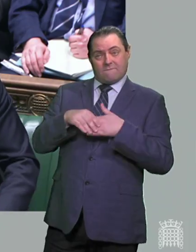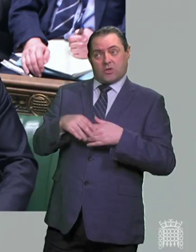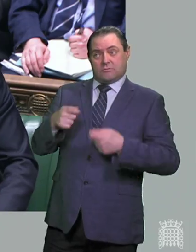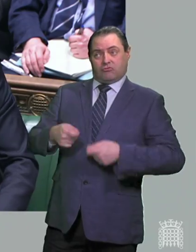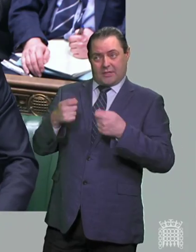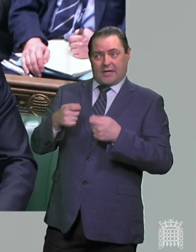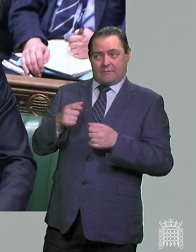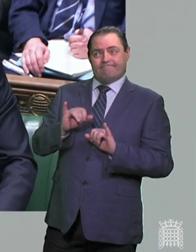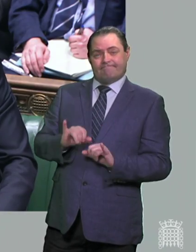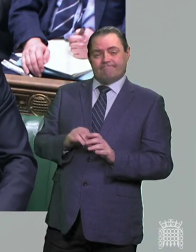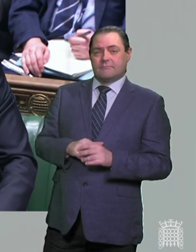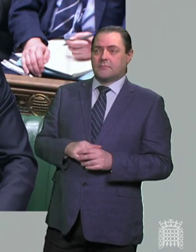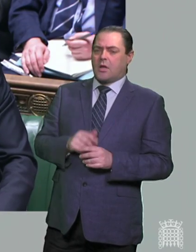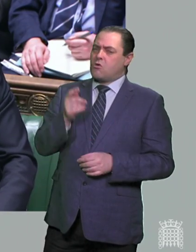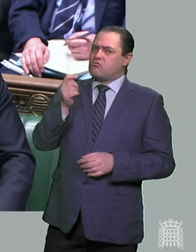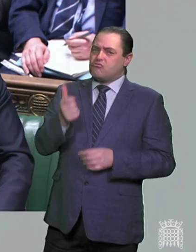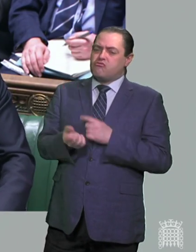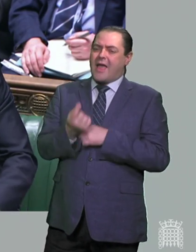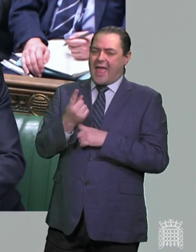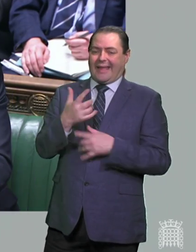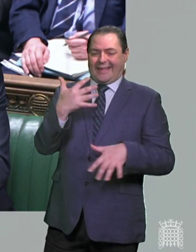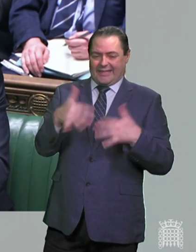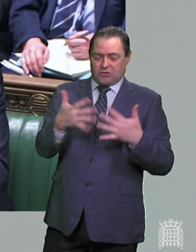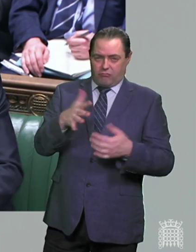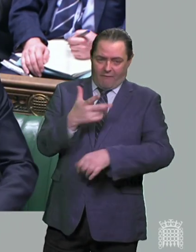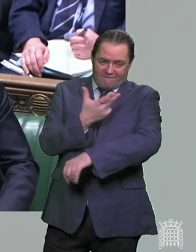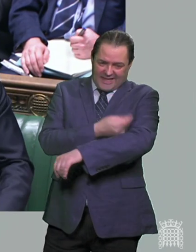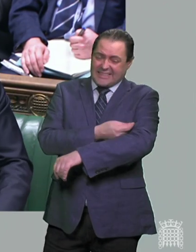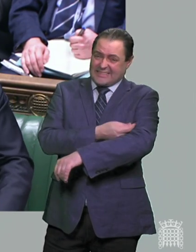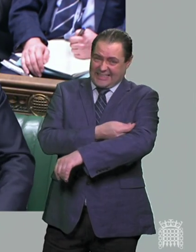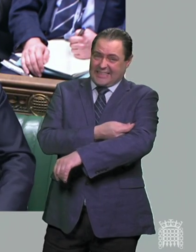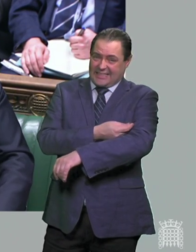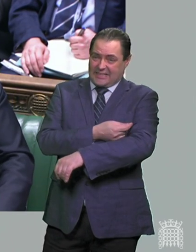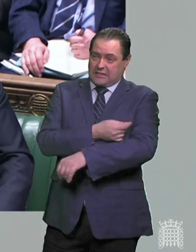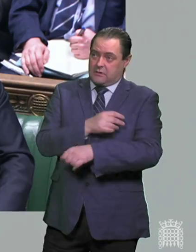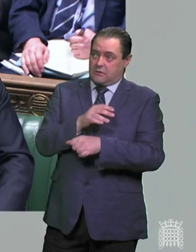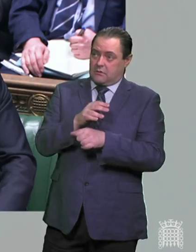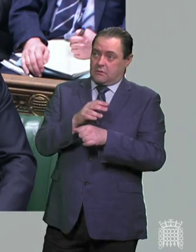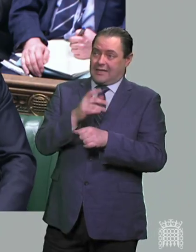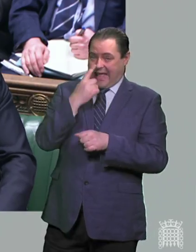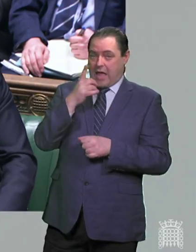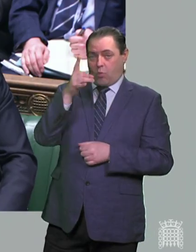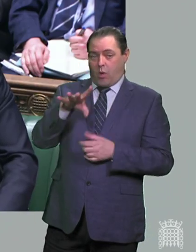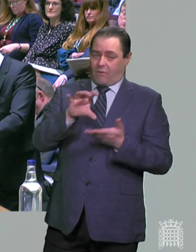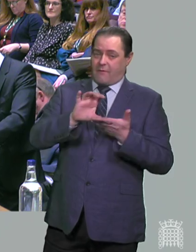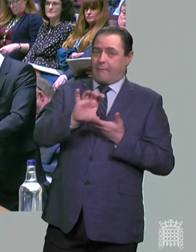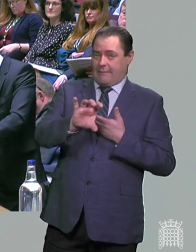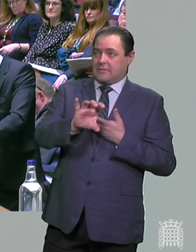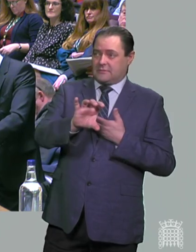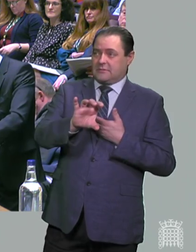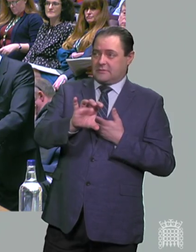In the extremely rare case of a potential injury from a vaccine covered by the scheme, a one-off payment can be awarded.